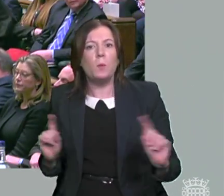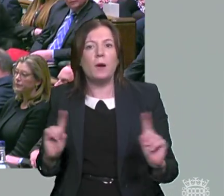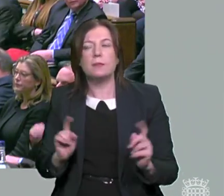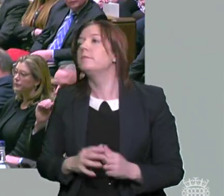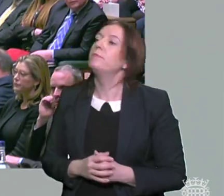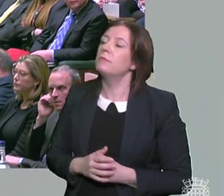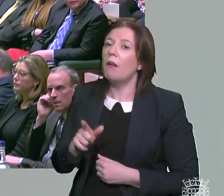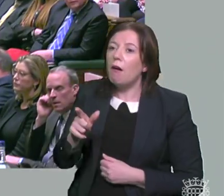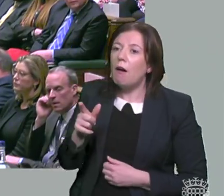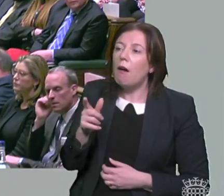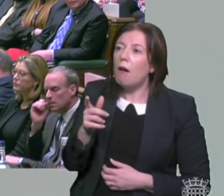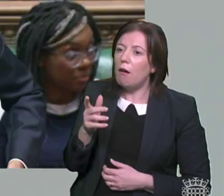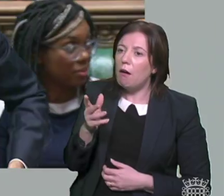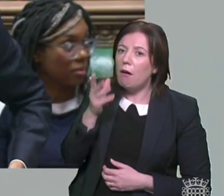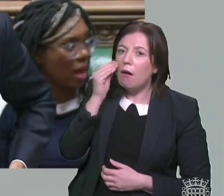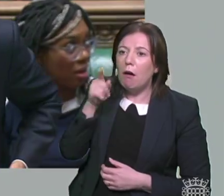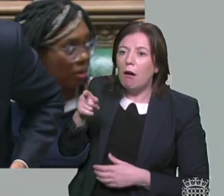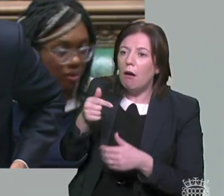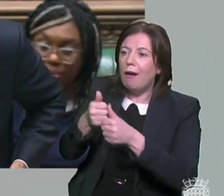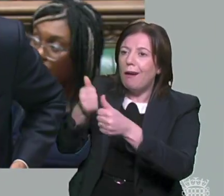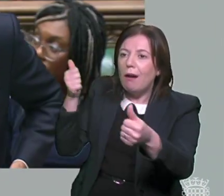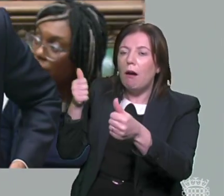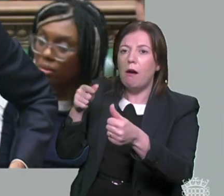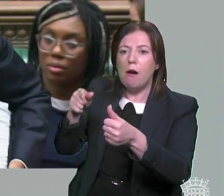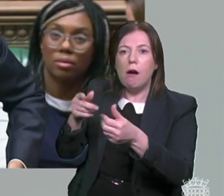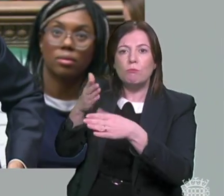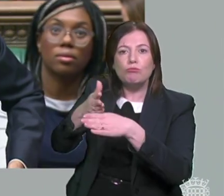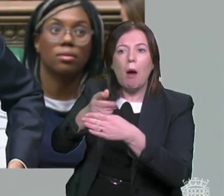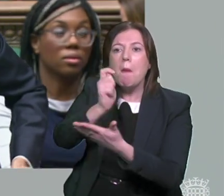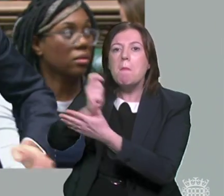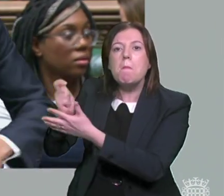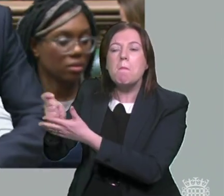I am very sorry to hear about the job losses my honourable Friend raises.